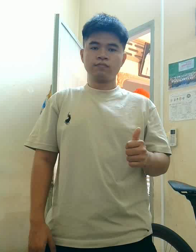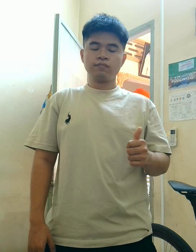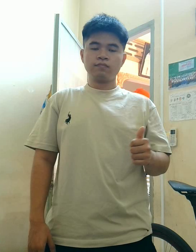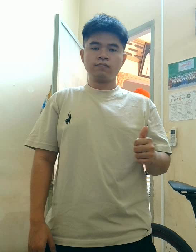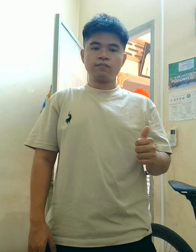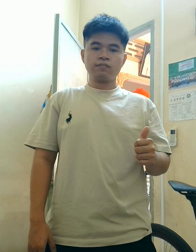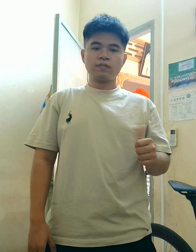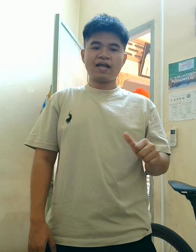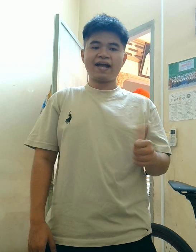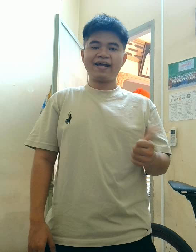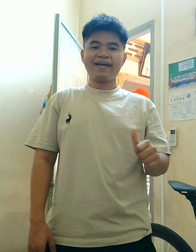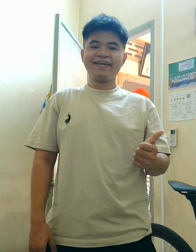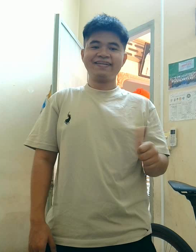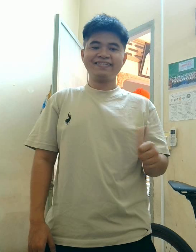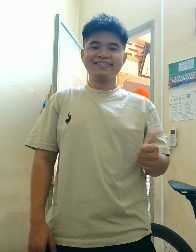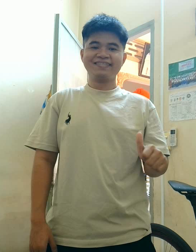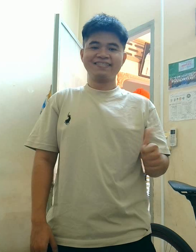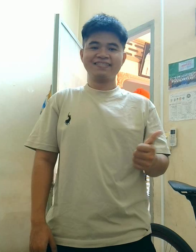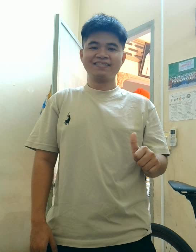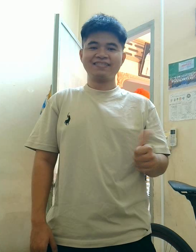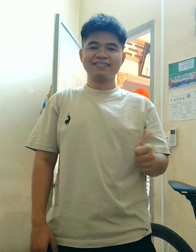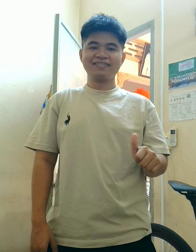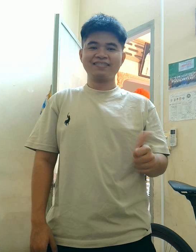ai